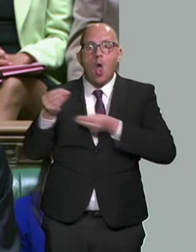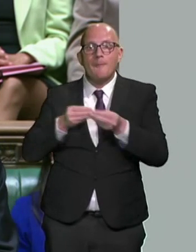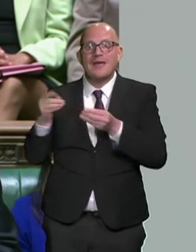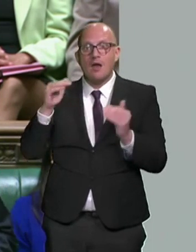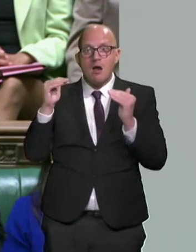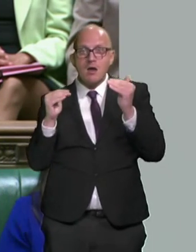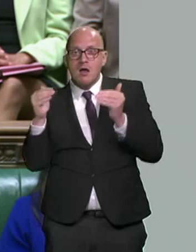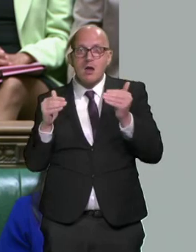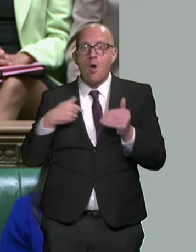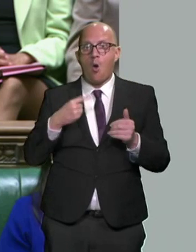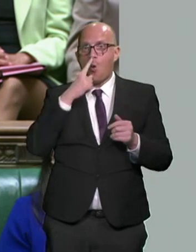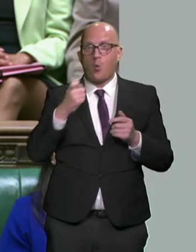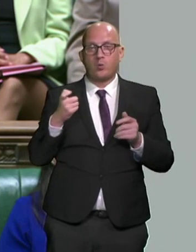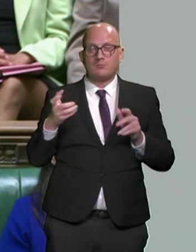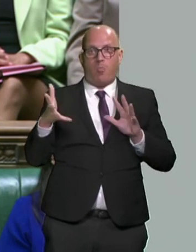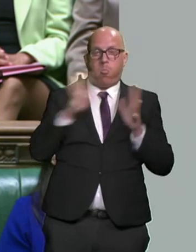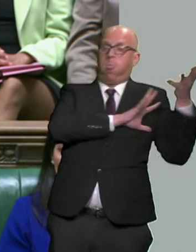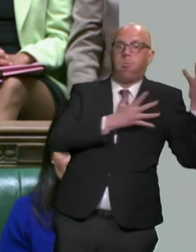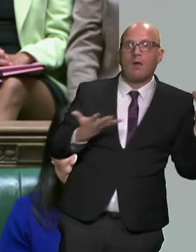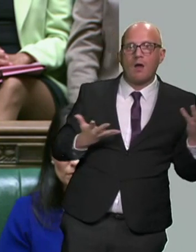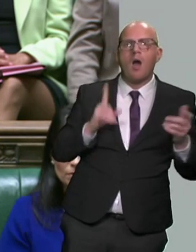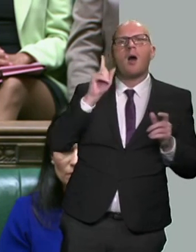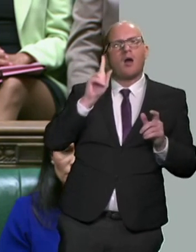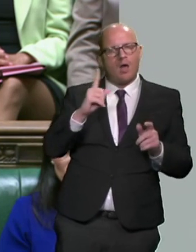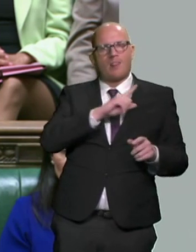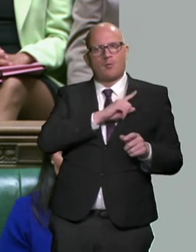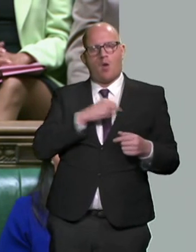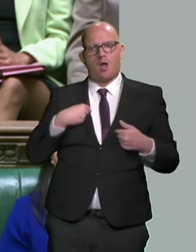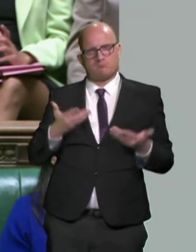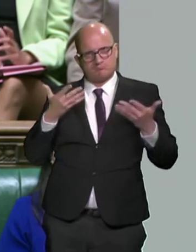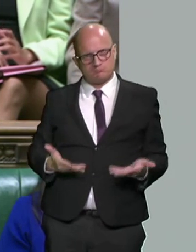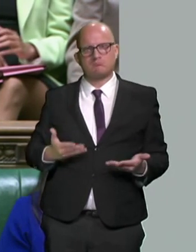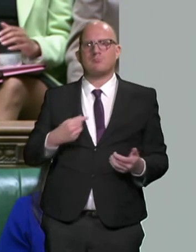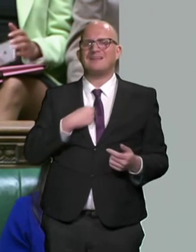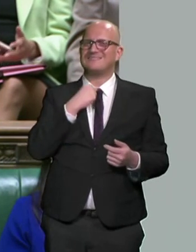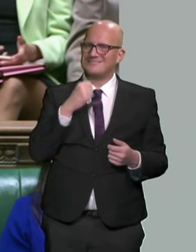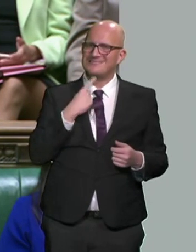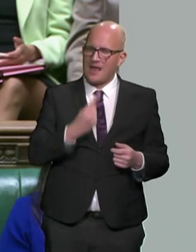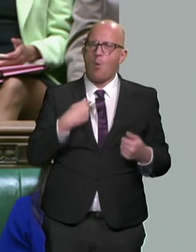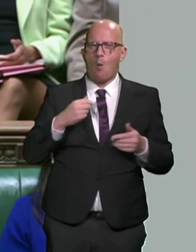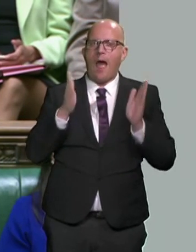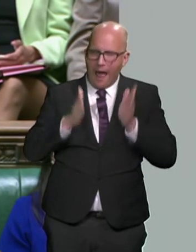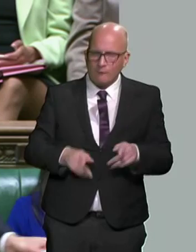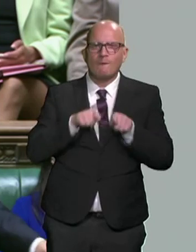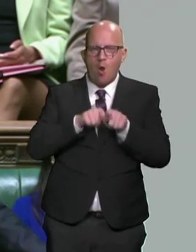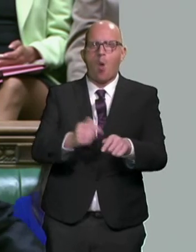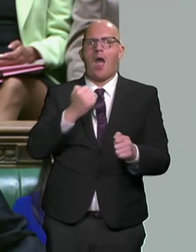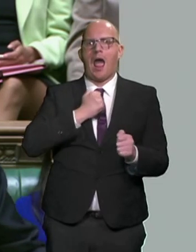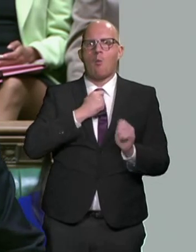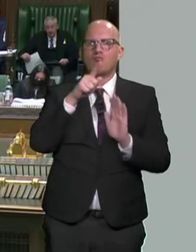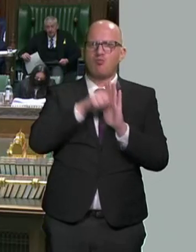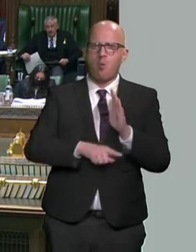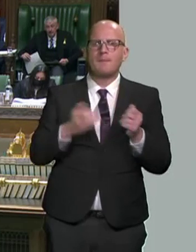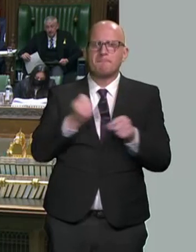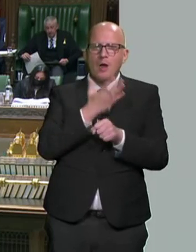it is right that the central fiscal judgement I am making today is to meet our fiscal rules with a margin of safety.